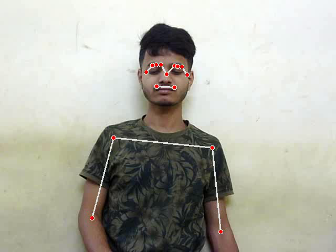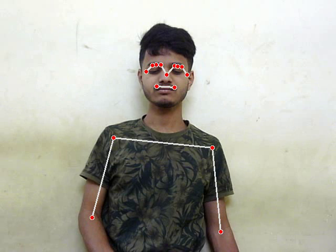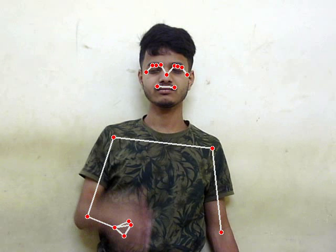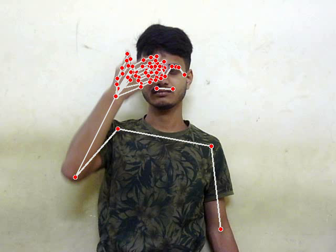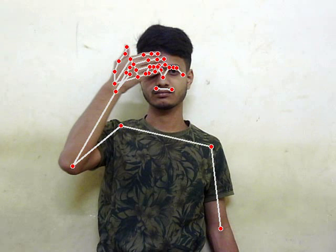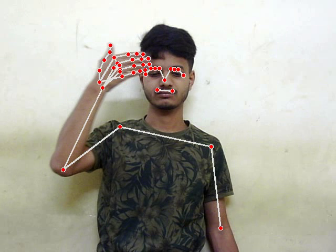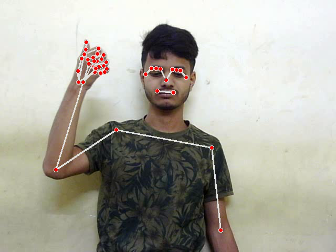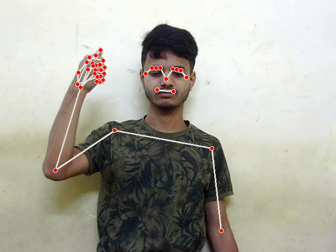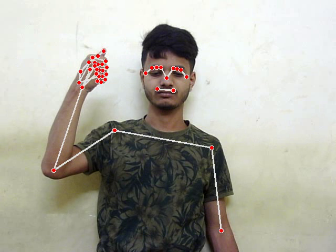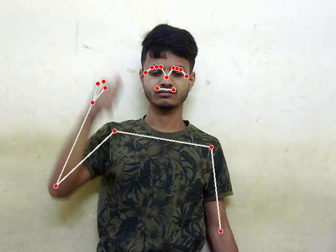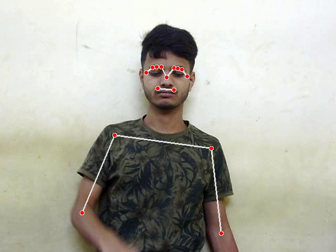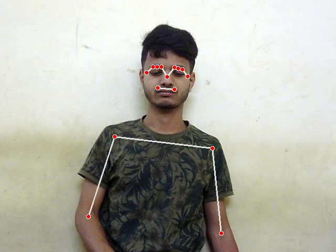forget